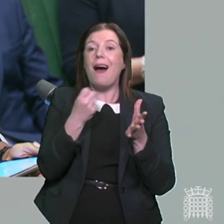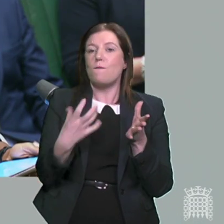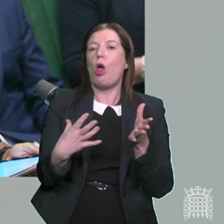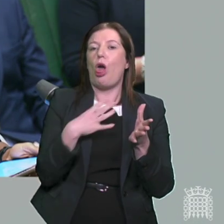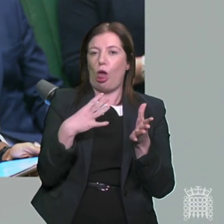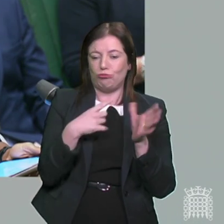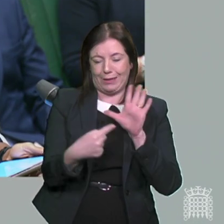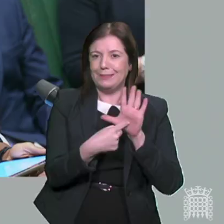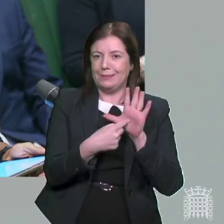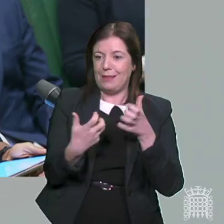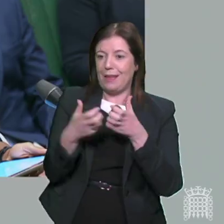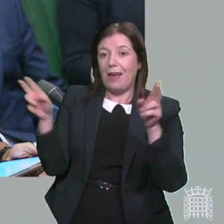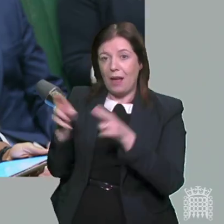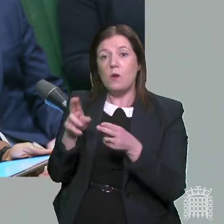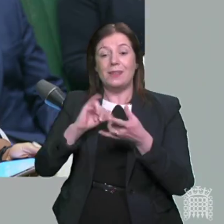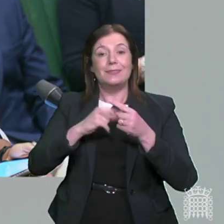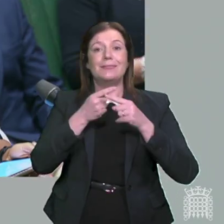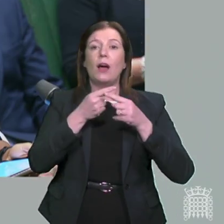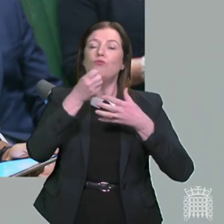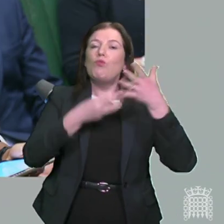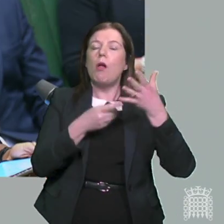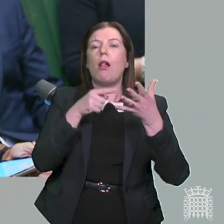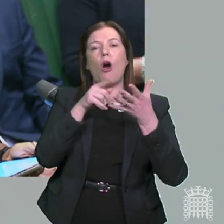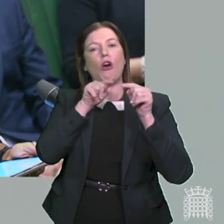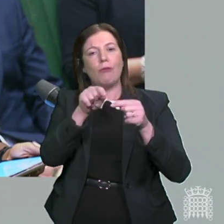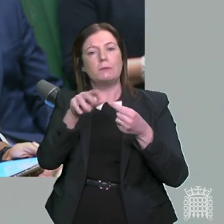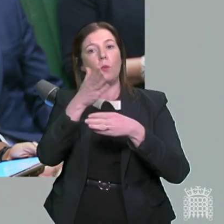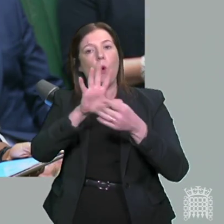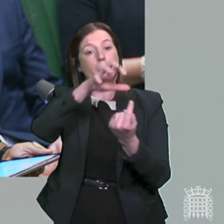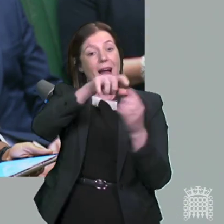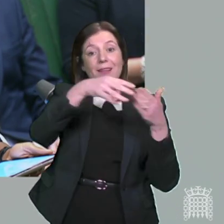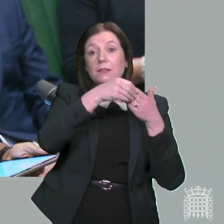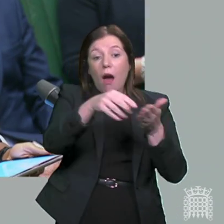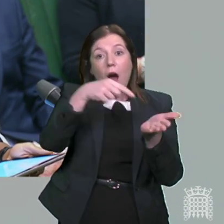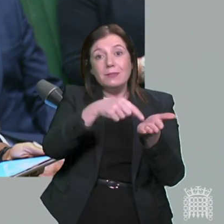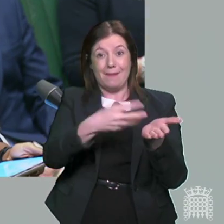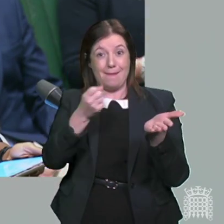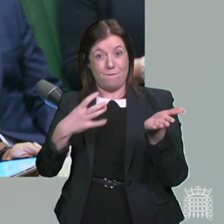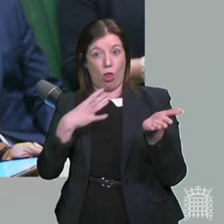As I mentioned in respect of sexual harassment in the workplace, we have many measures to look into what is going on.